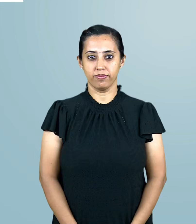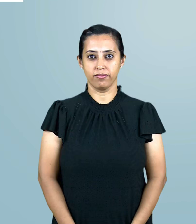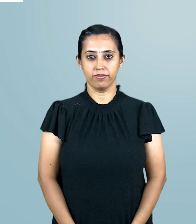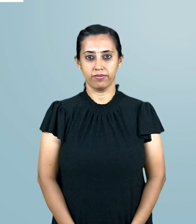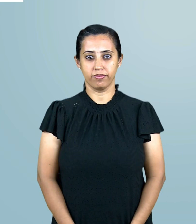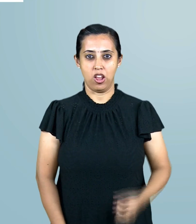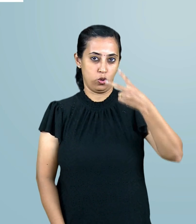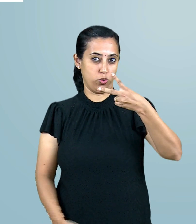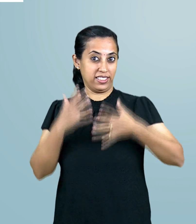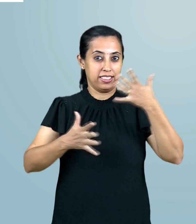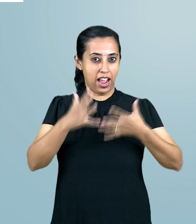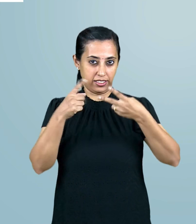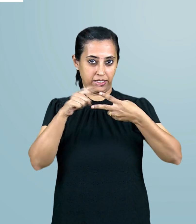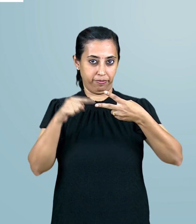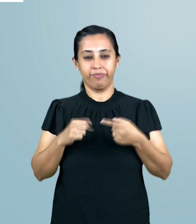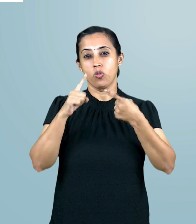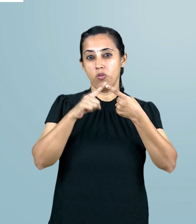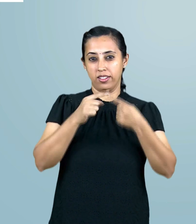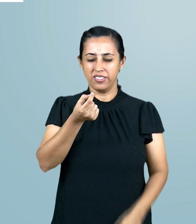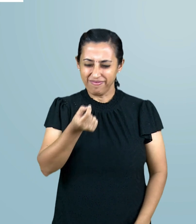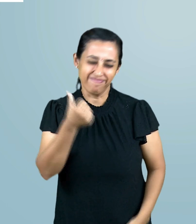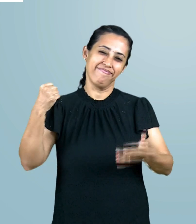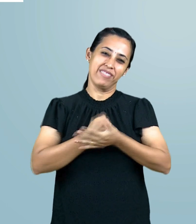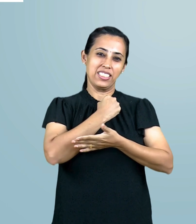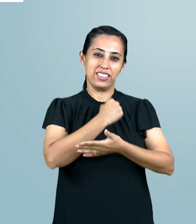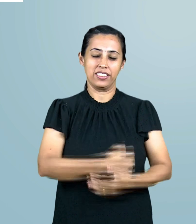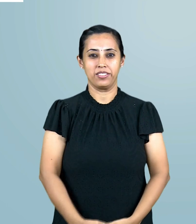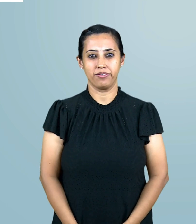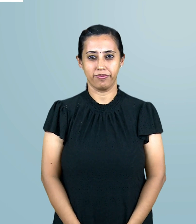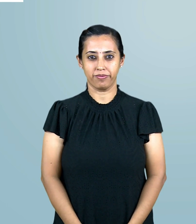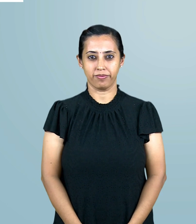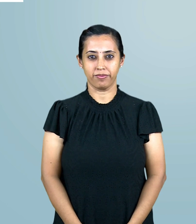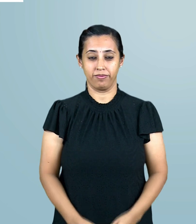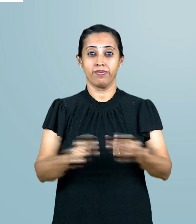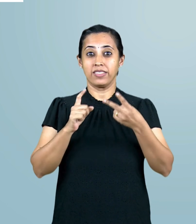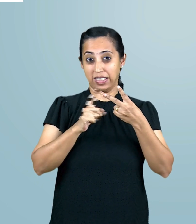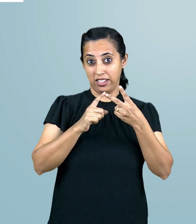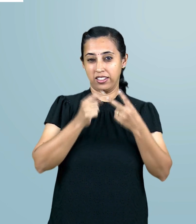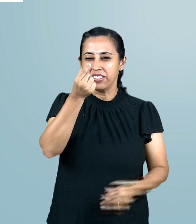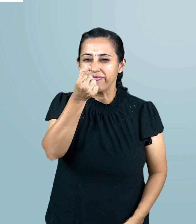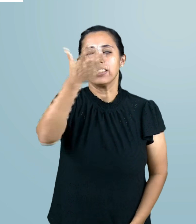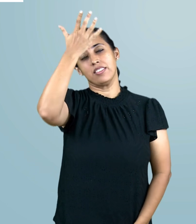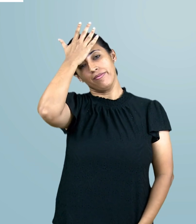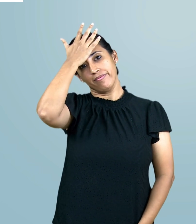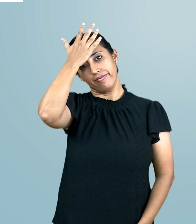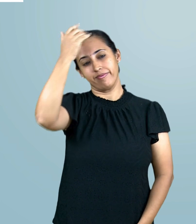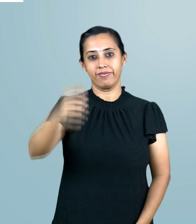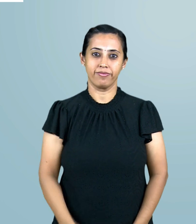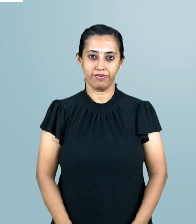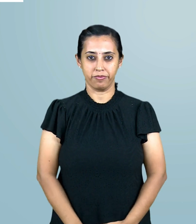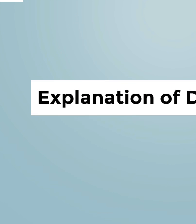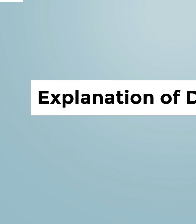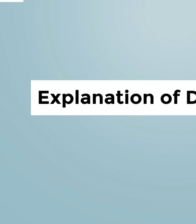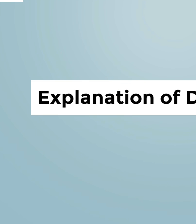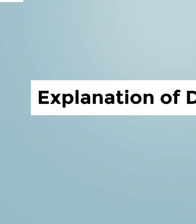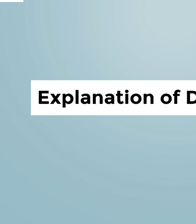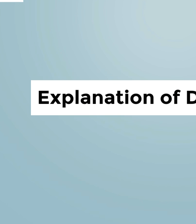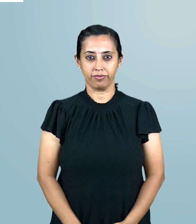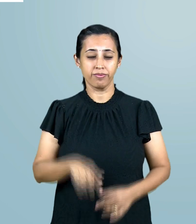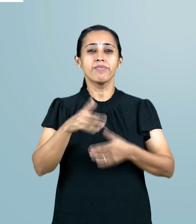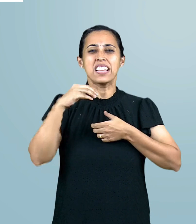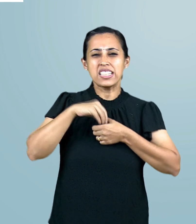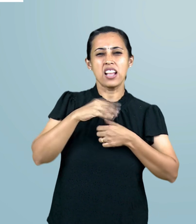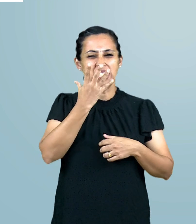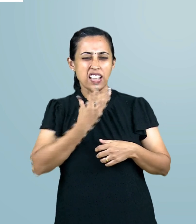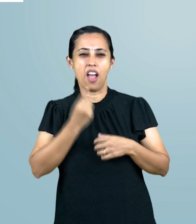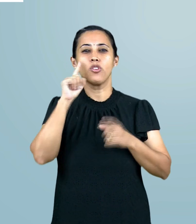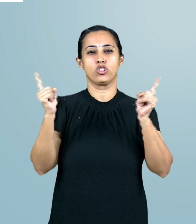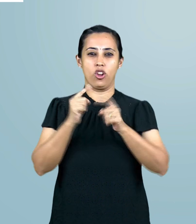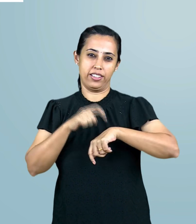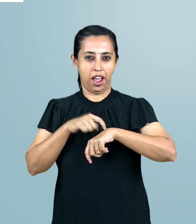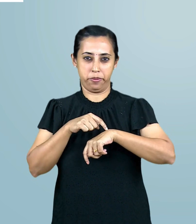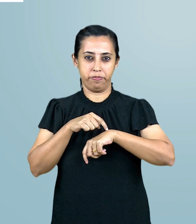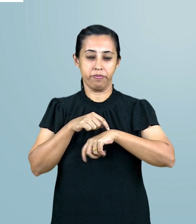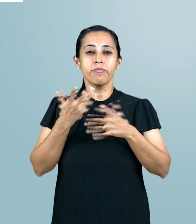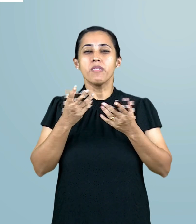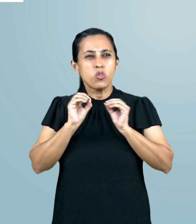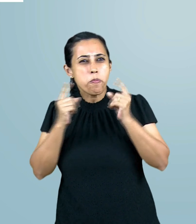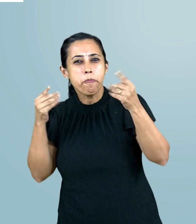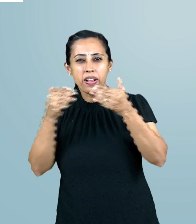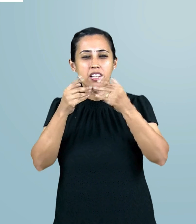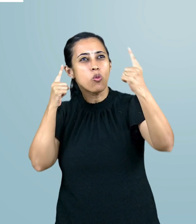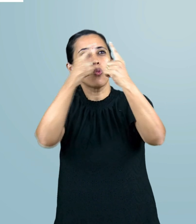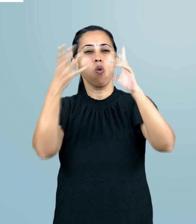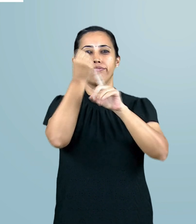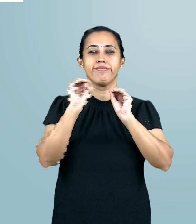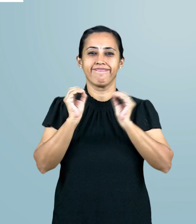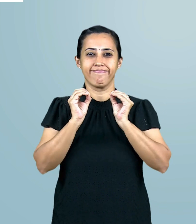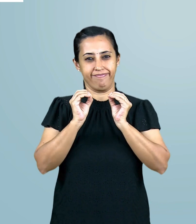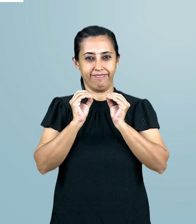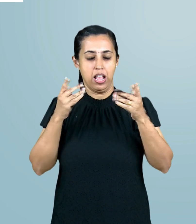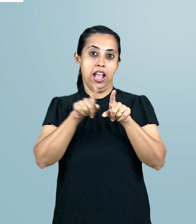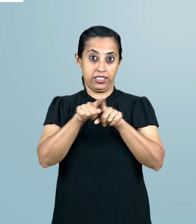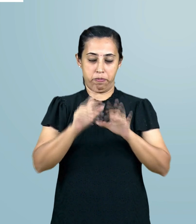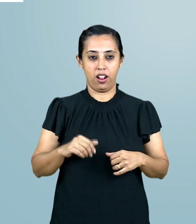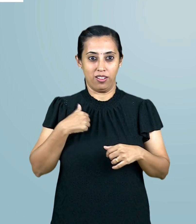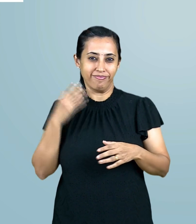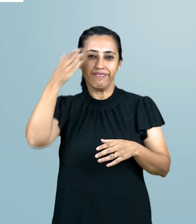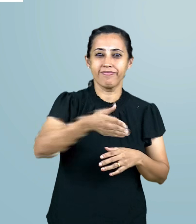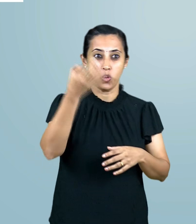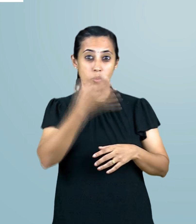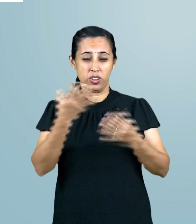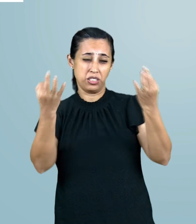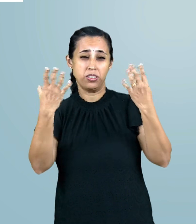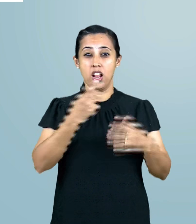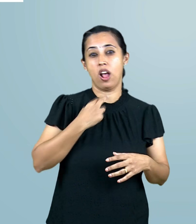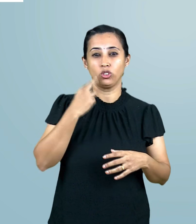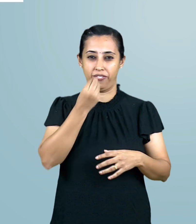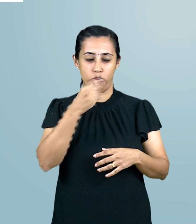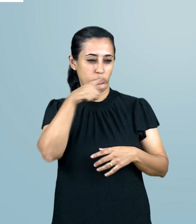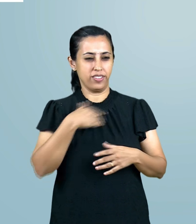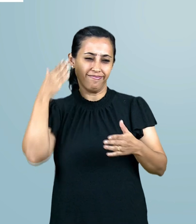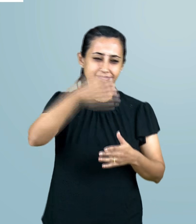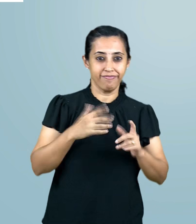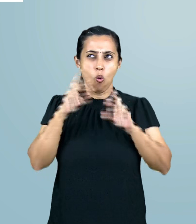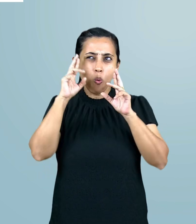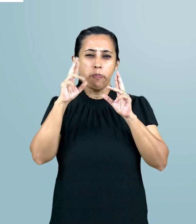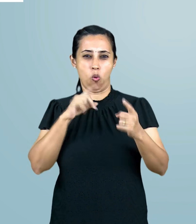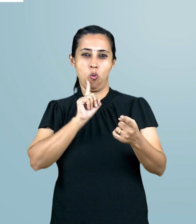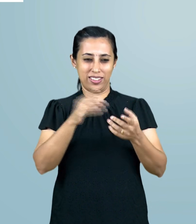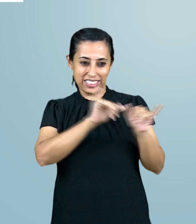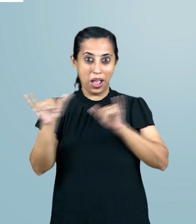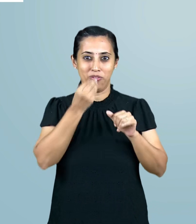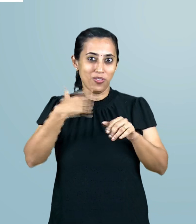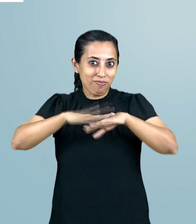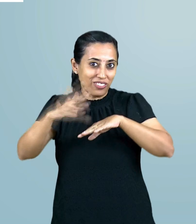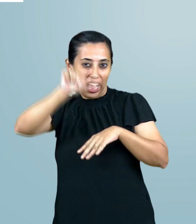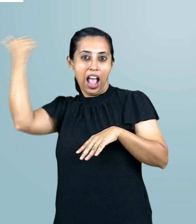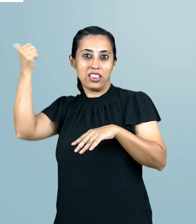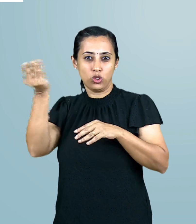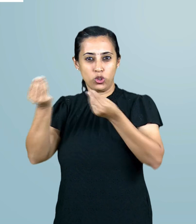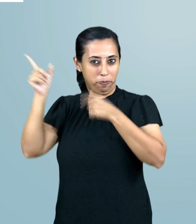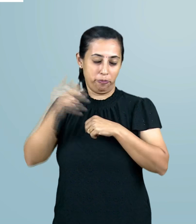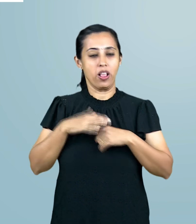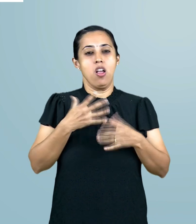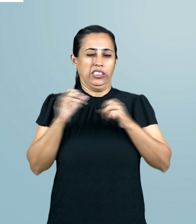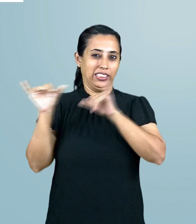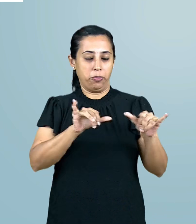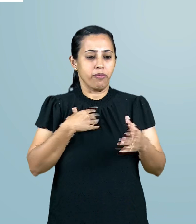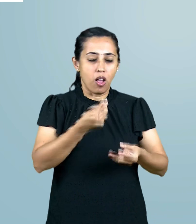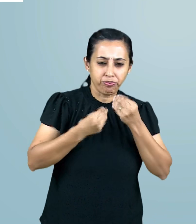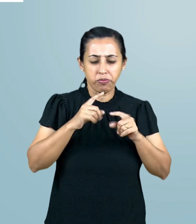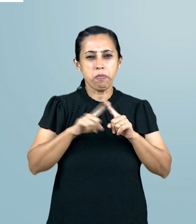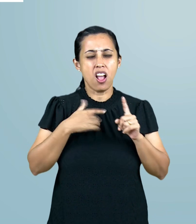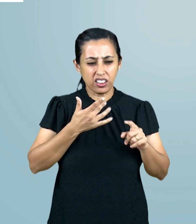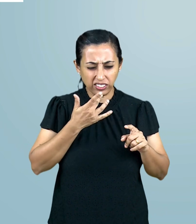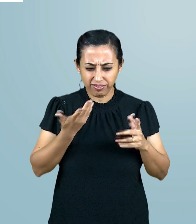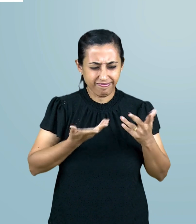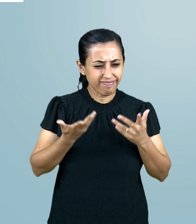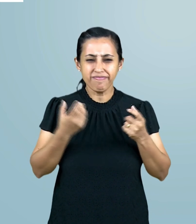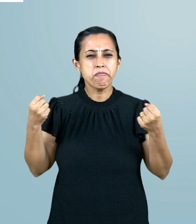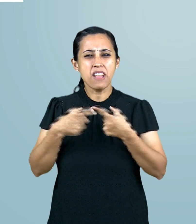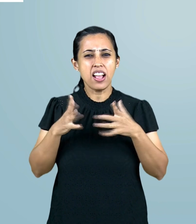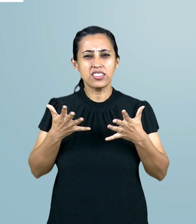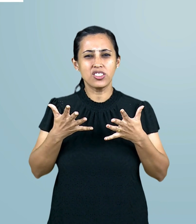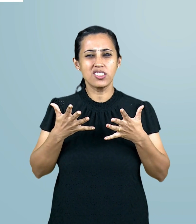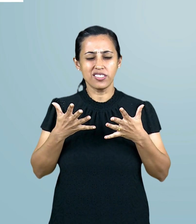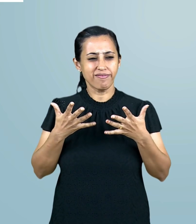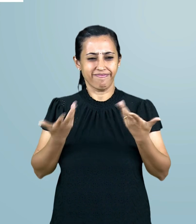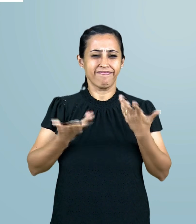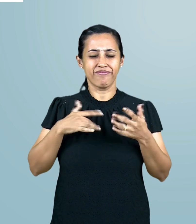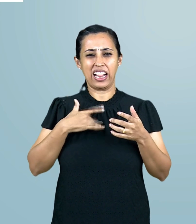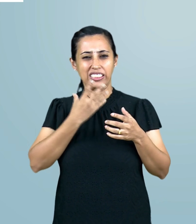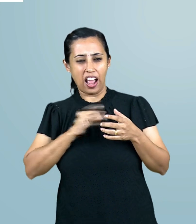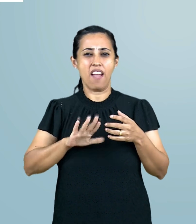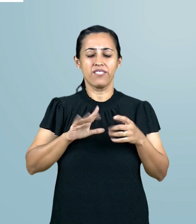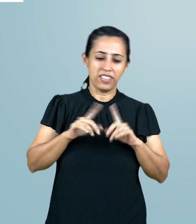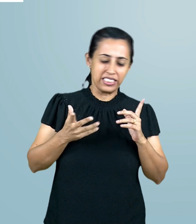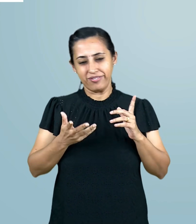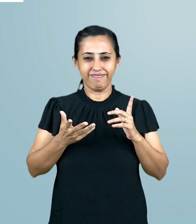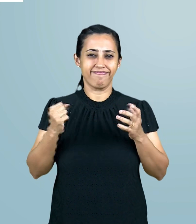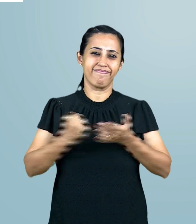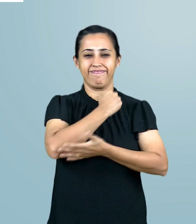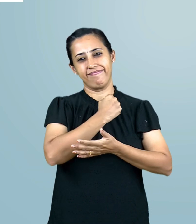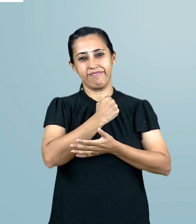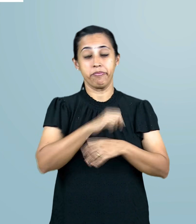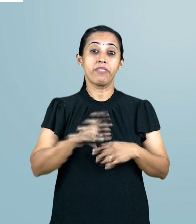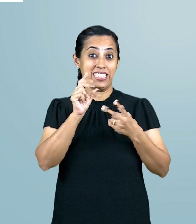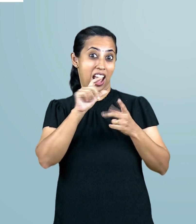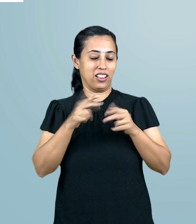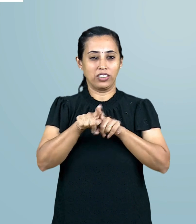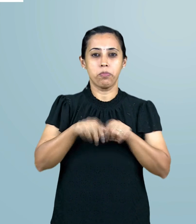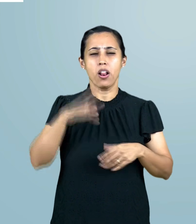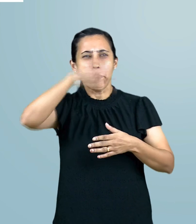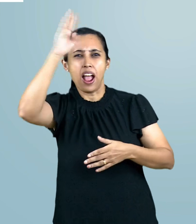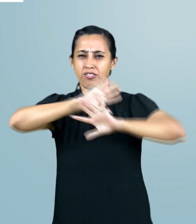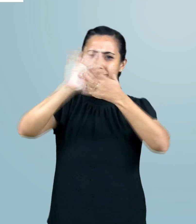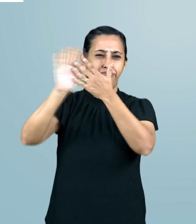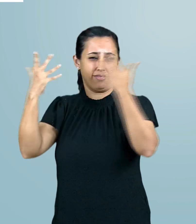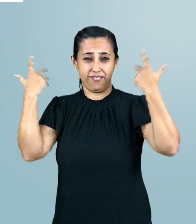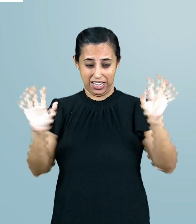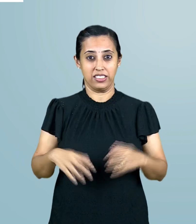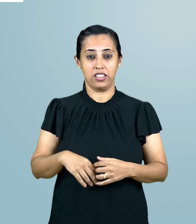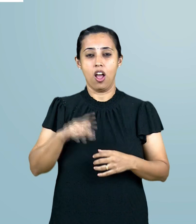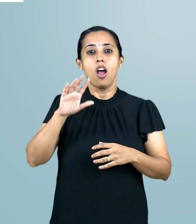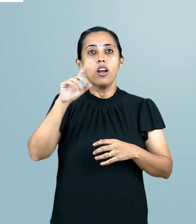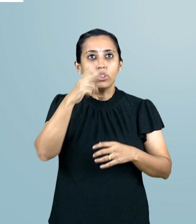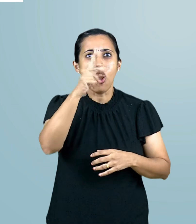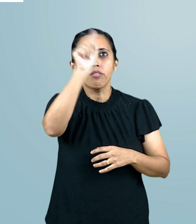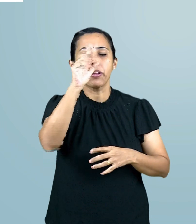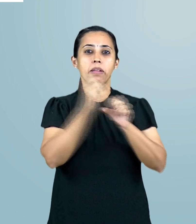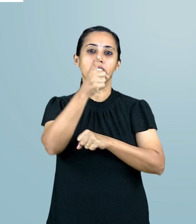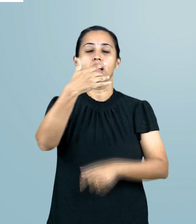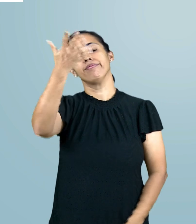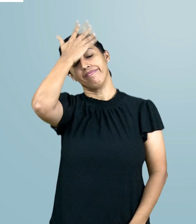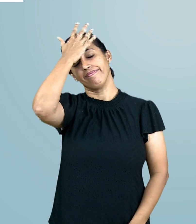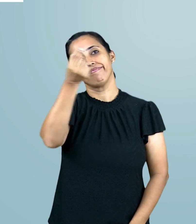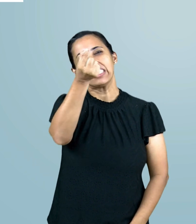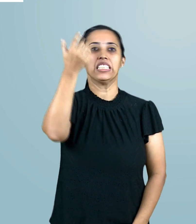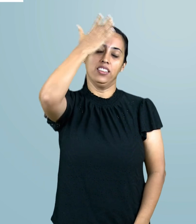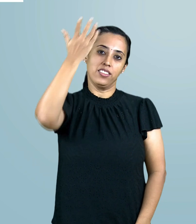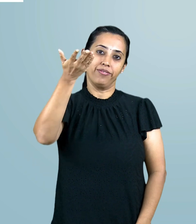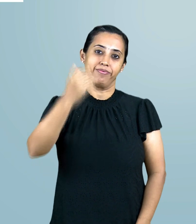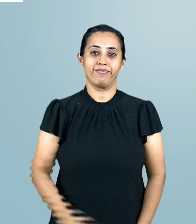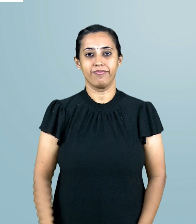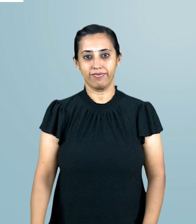Disappointment